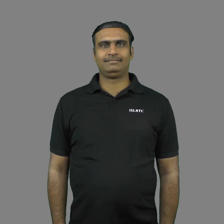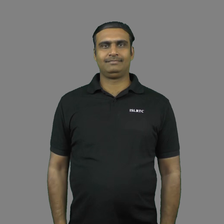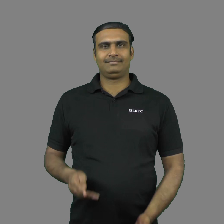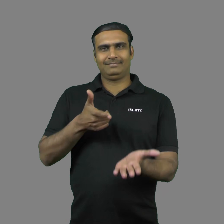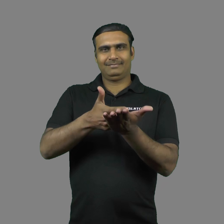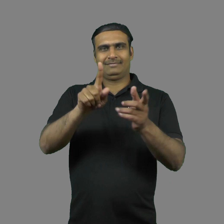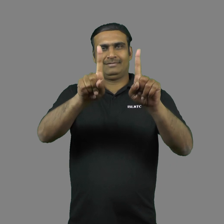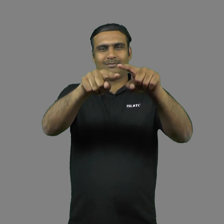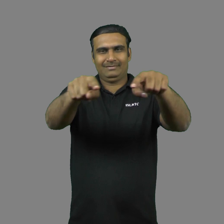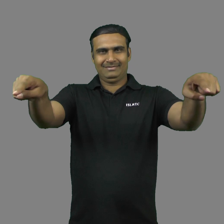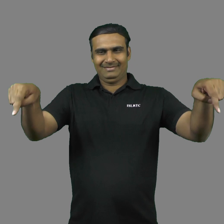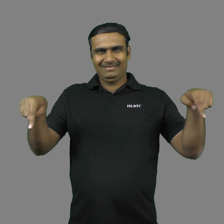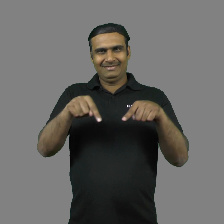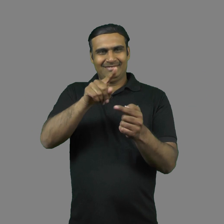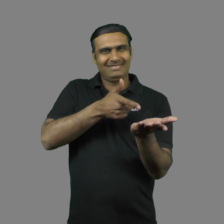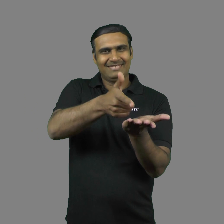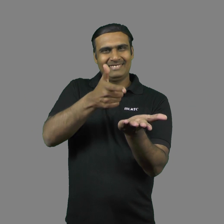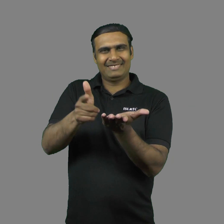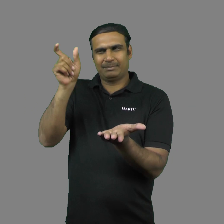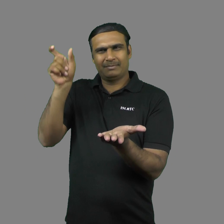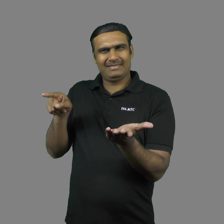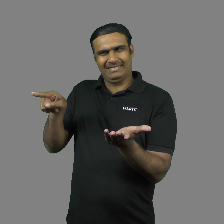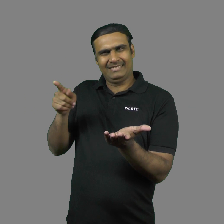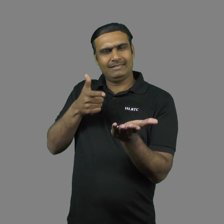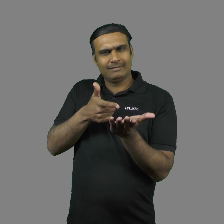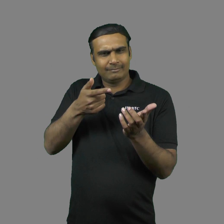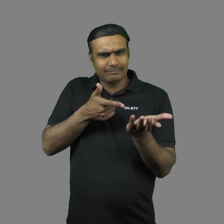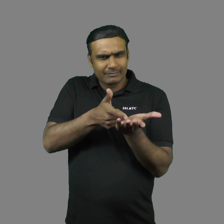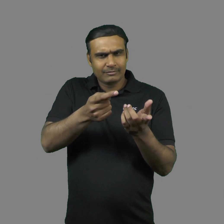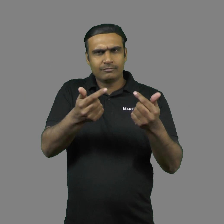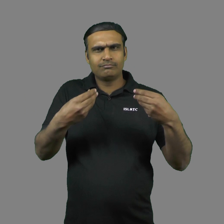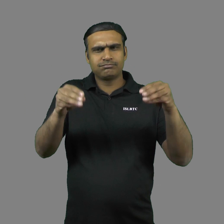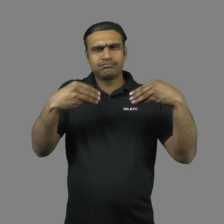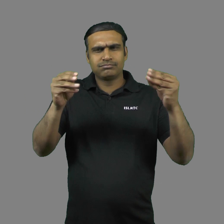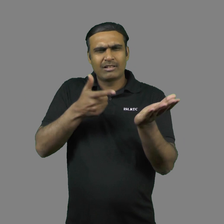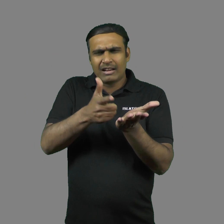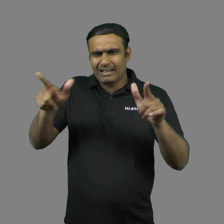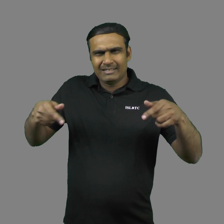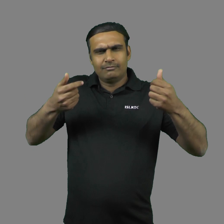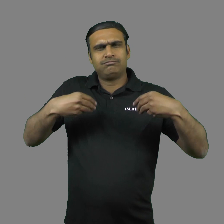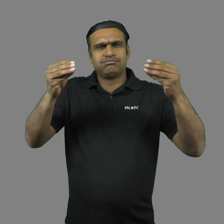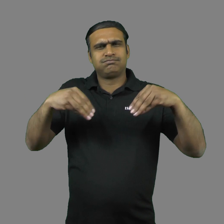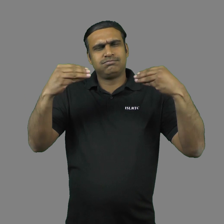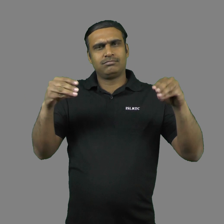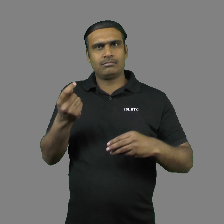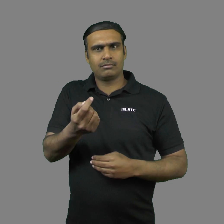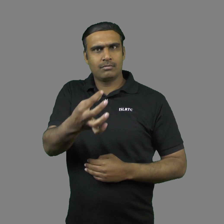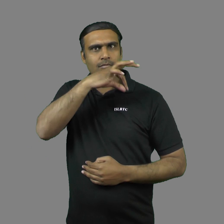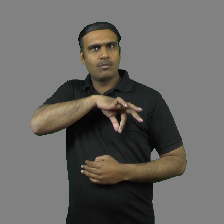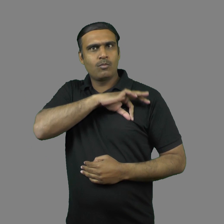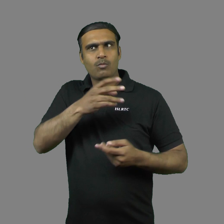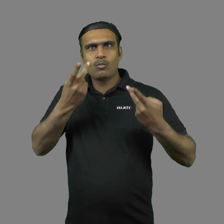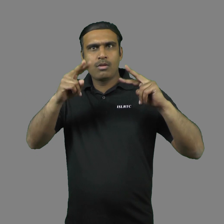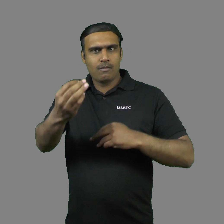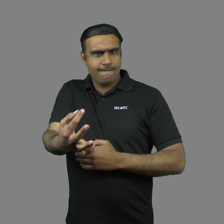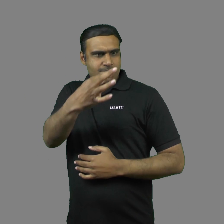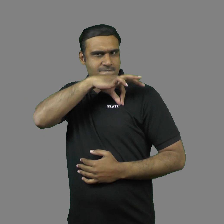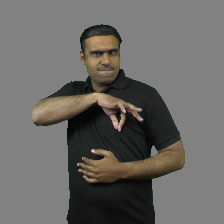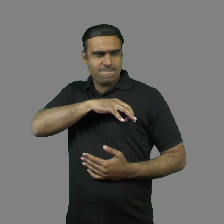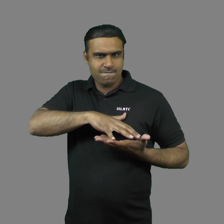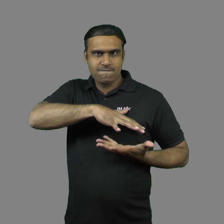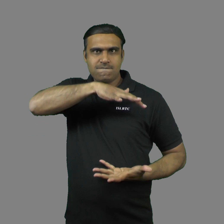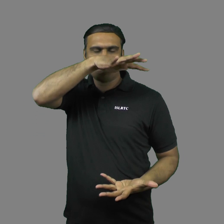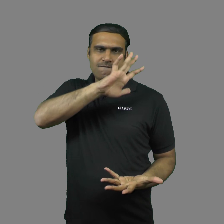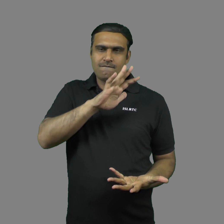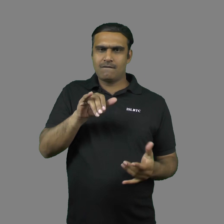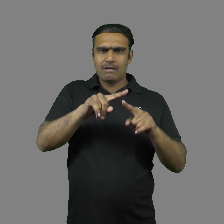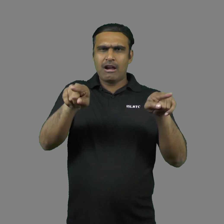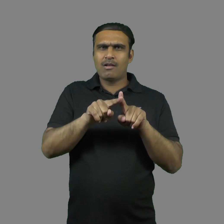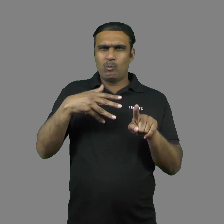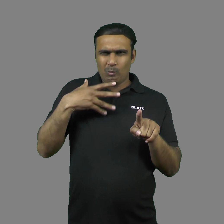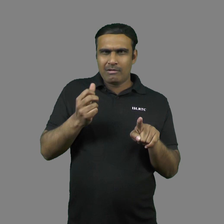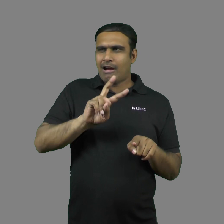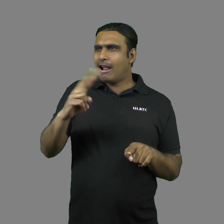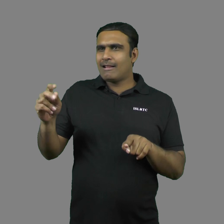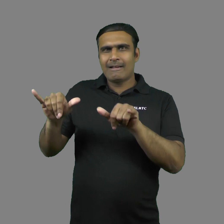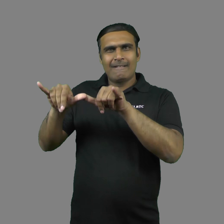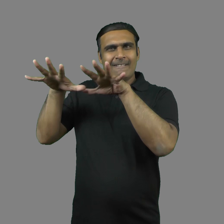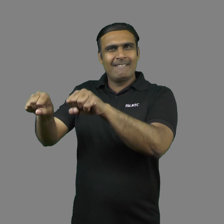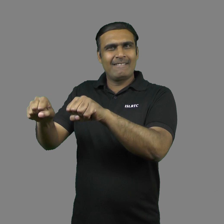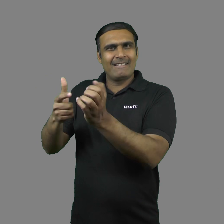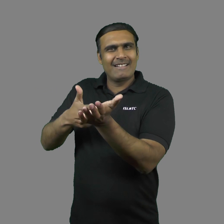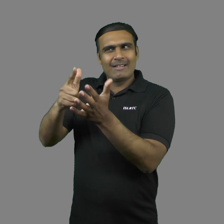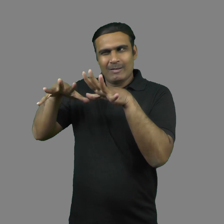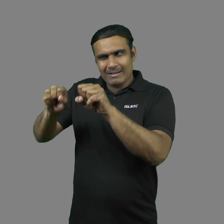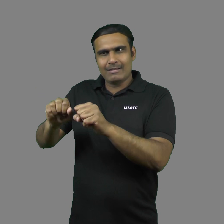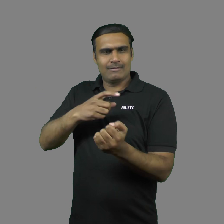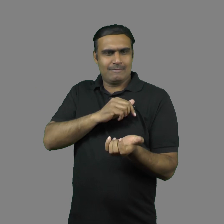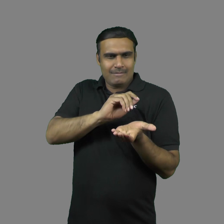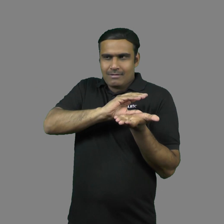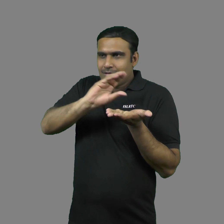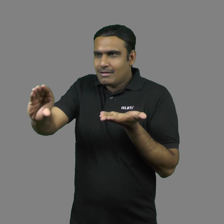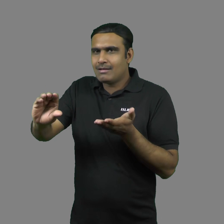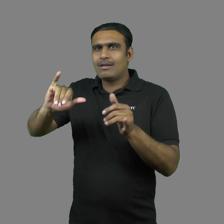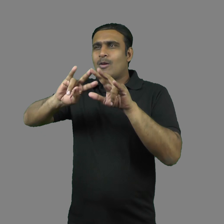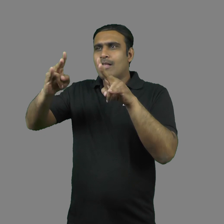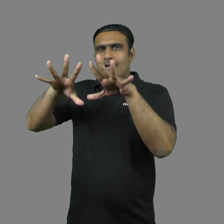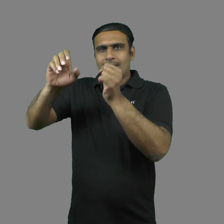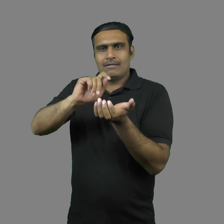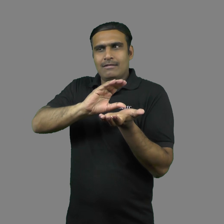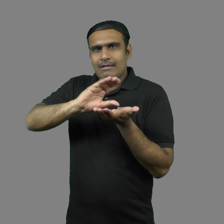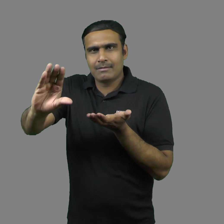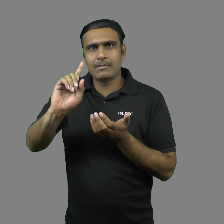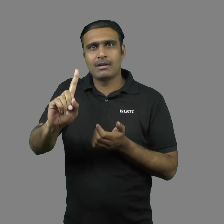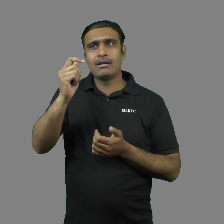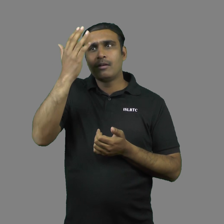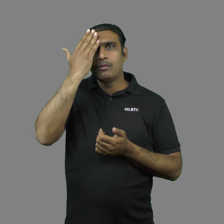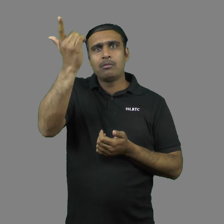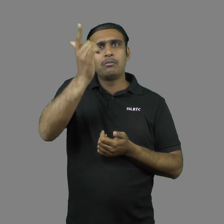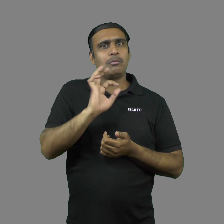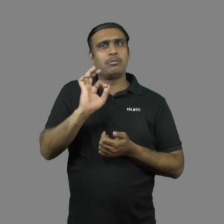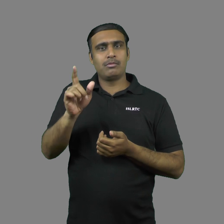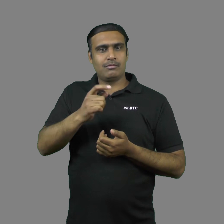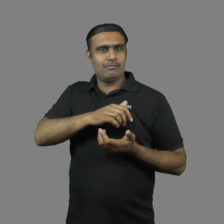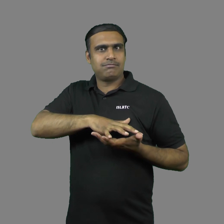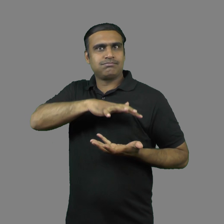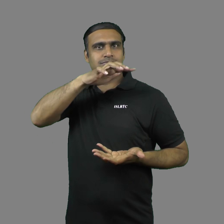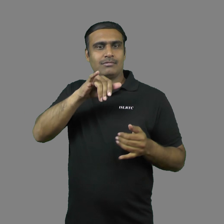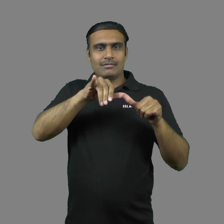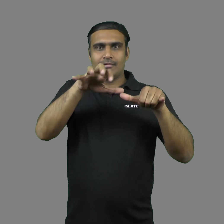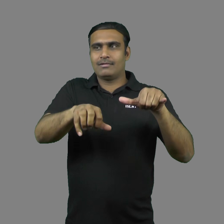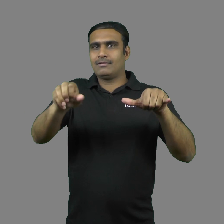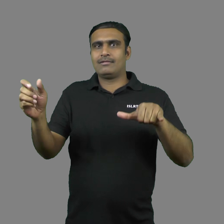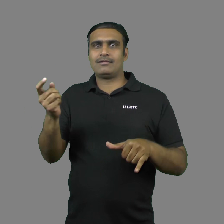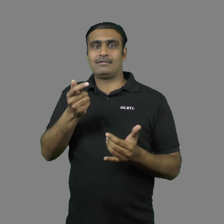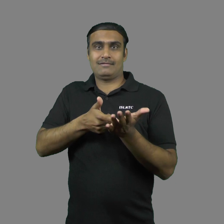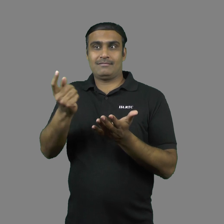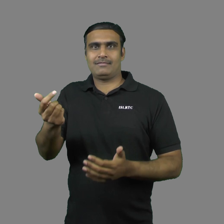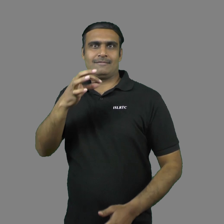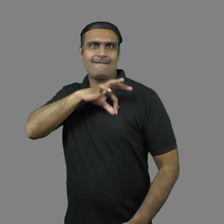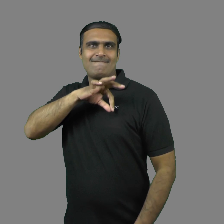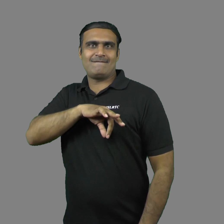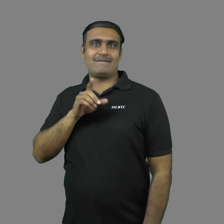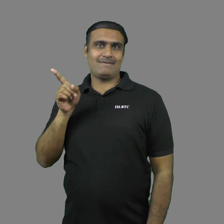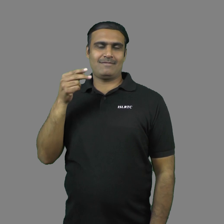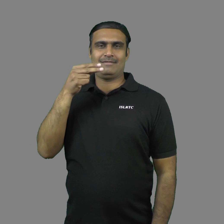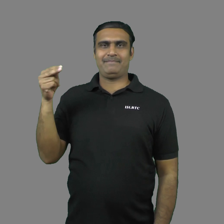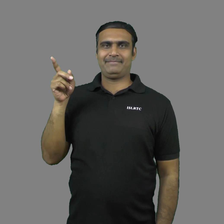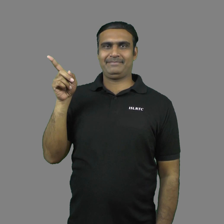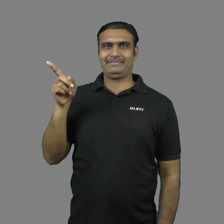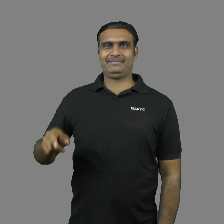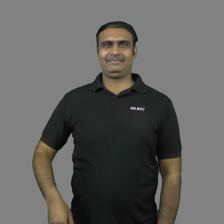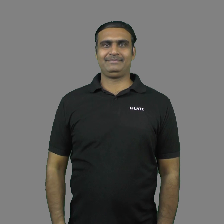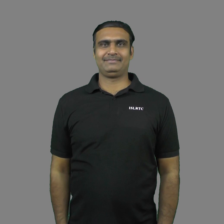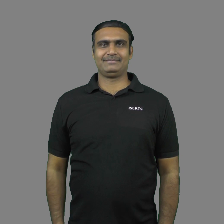Self Financing